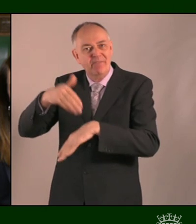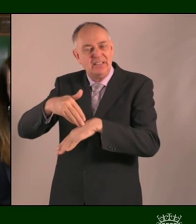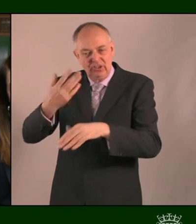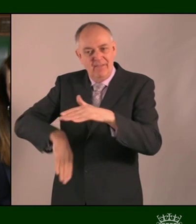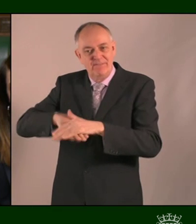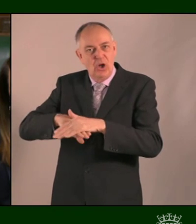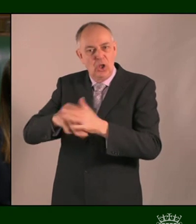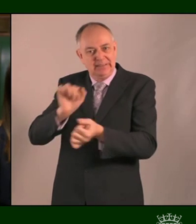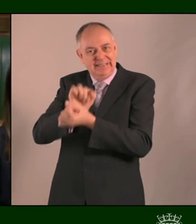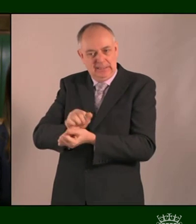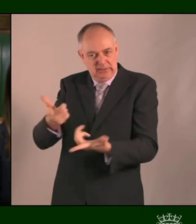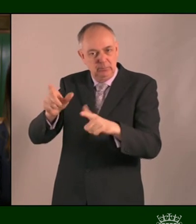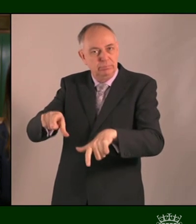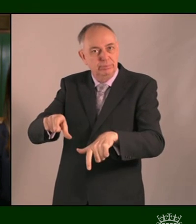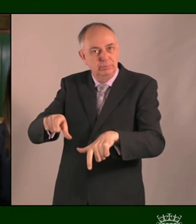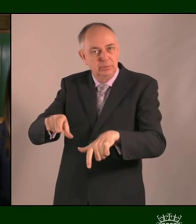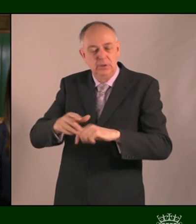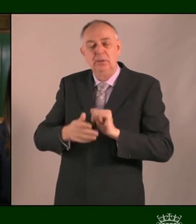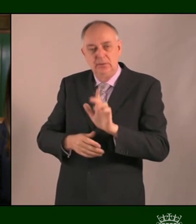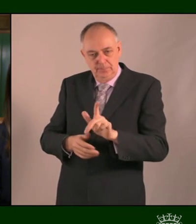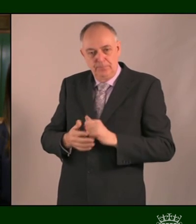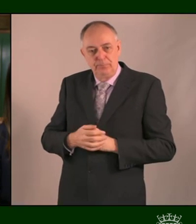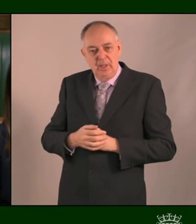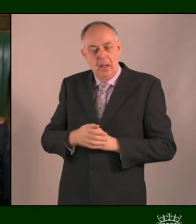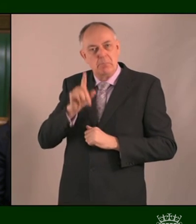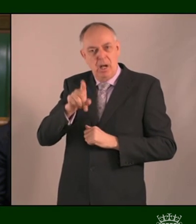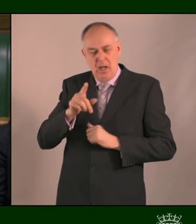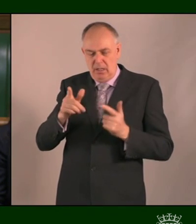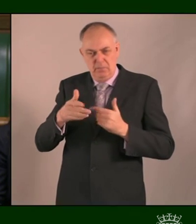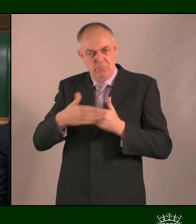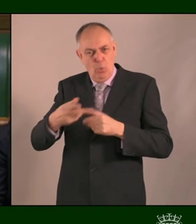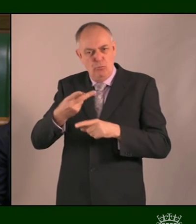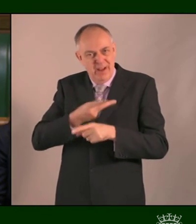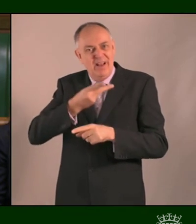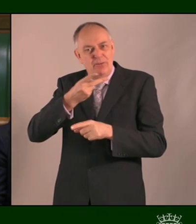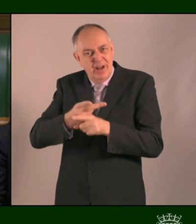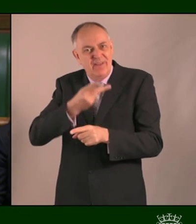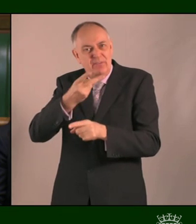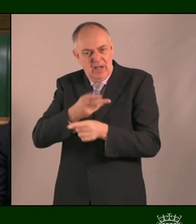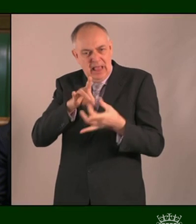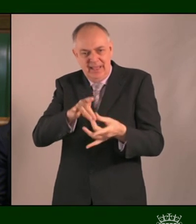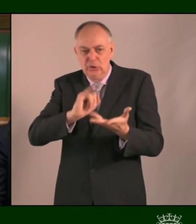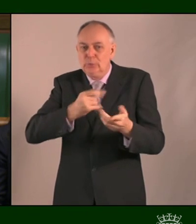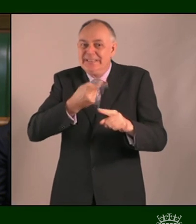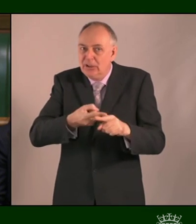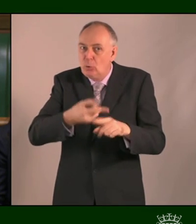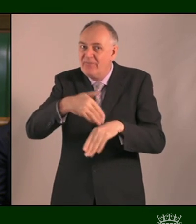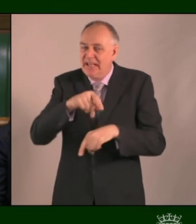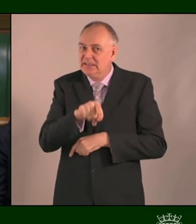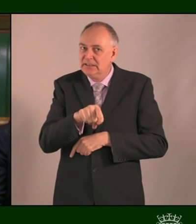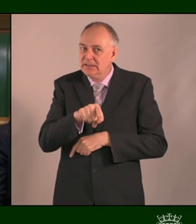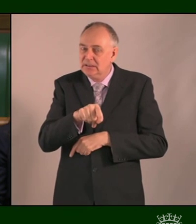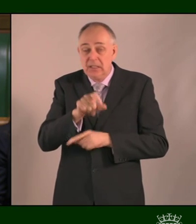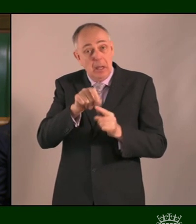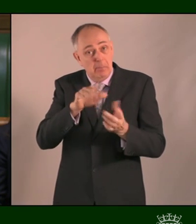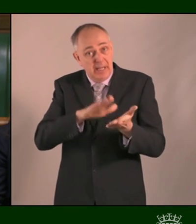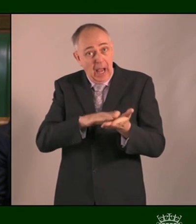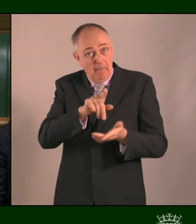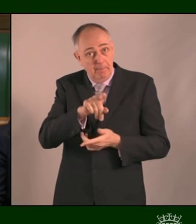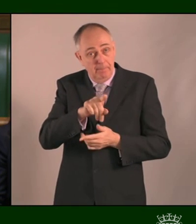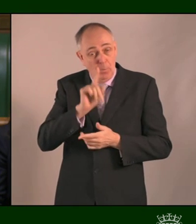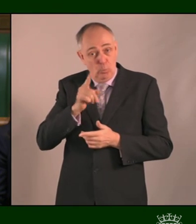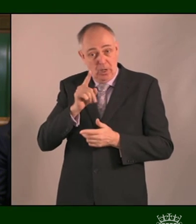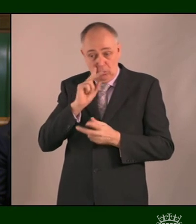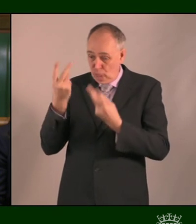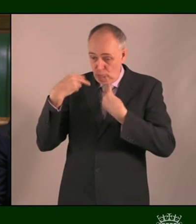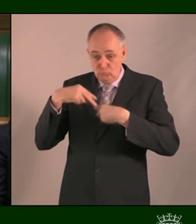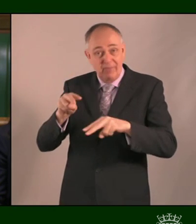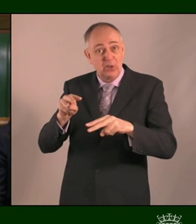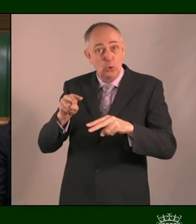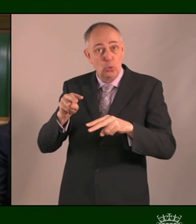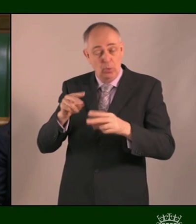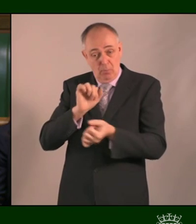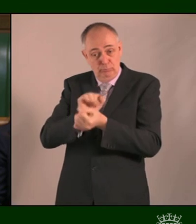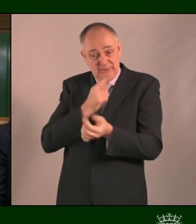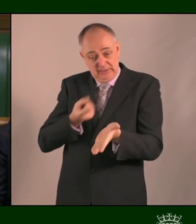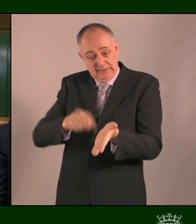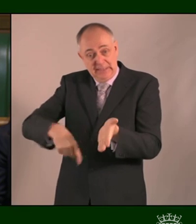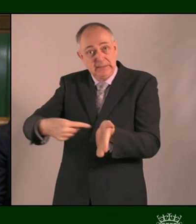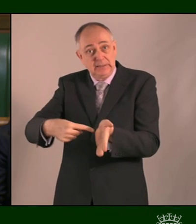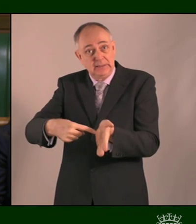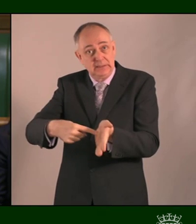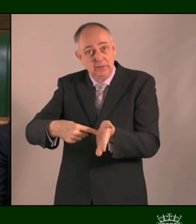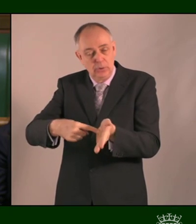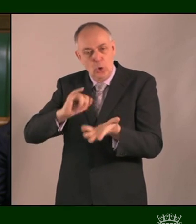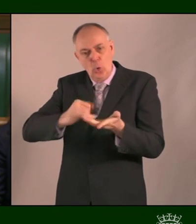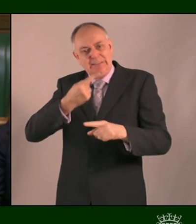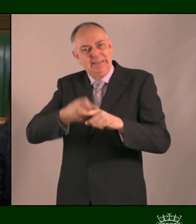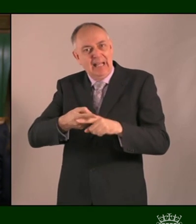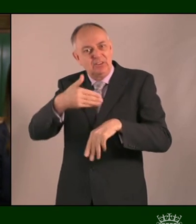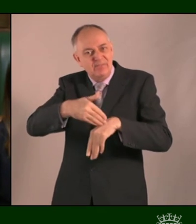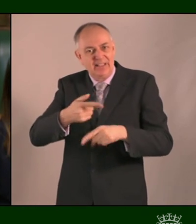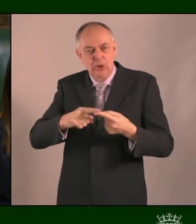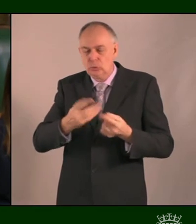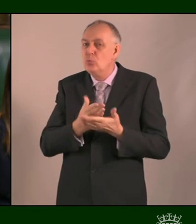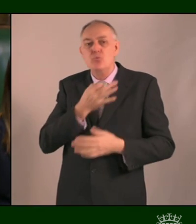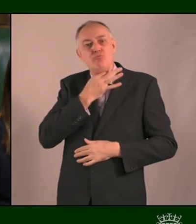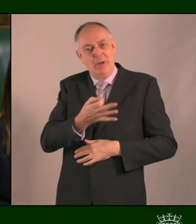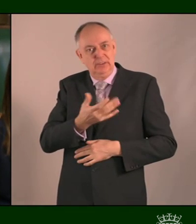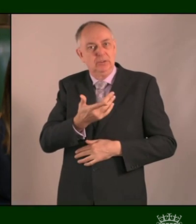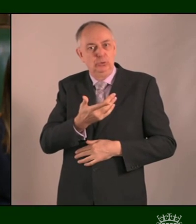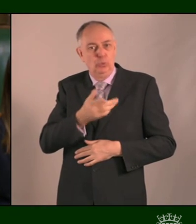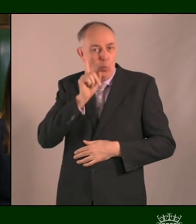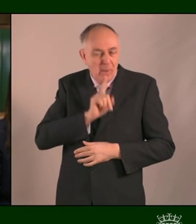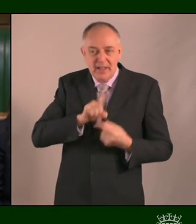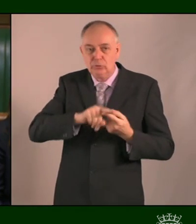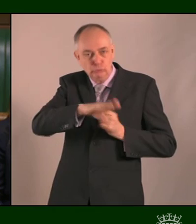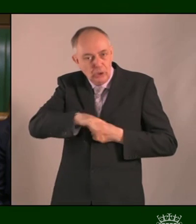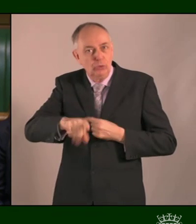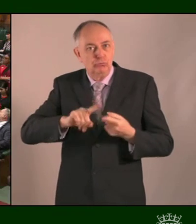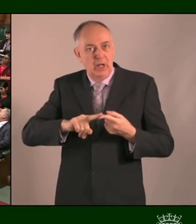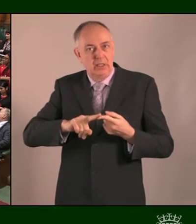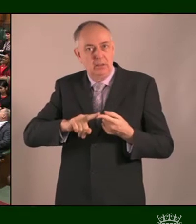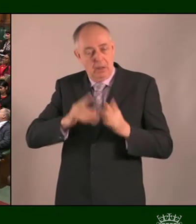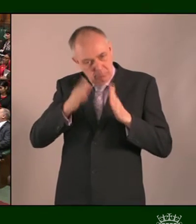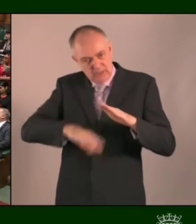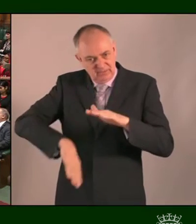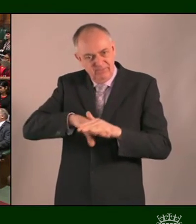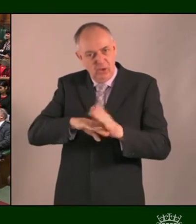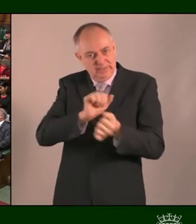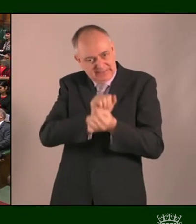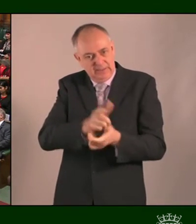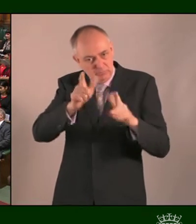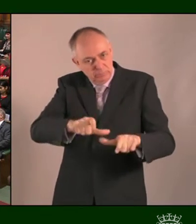Given the far smaller conviction rate and far more substantial reoffending rate for those convicted of sexual offences, will the Prime Minister commit to a wider sentencing review, so that communities can rest assured that sex offenders who pose a threat to children and women are serving their full sentences, to ensure their rehabilitation?